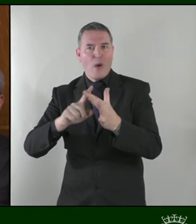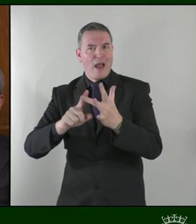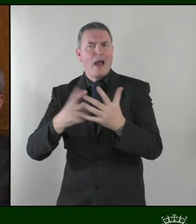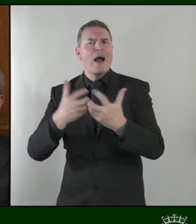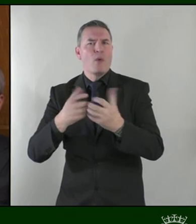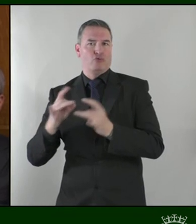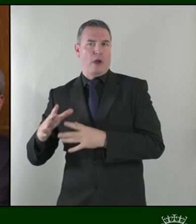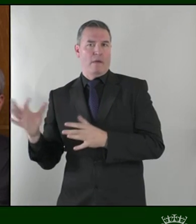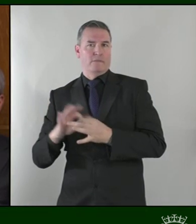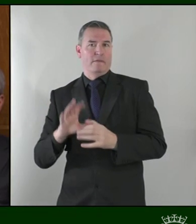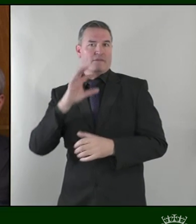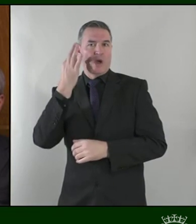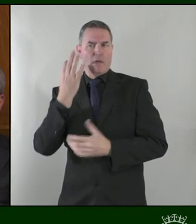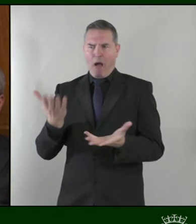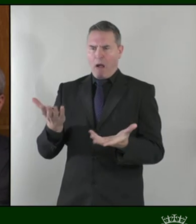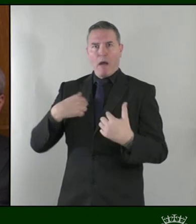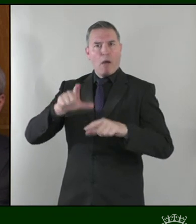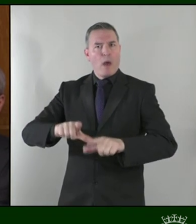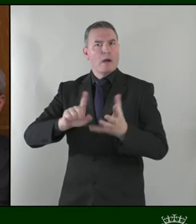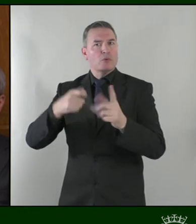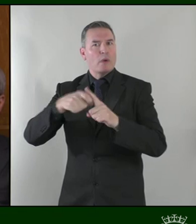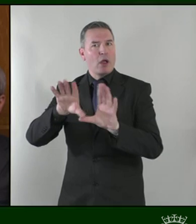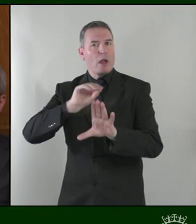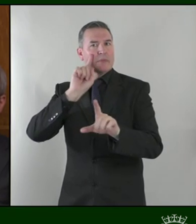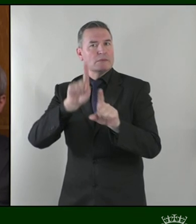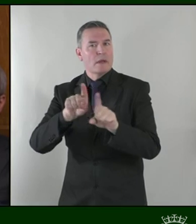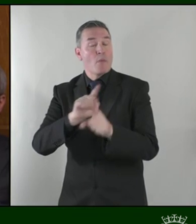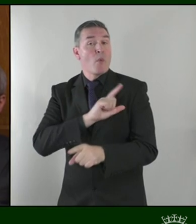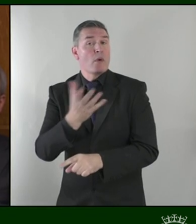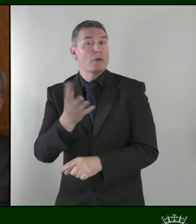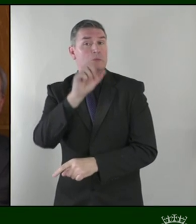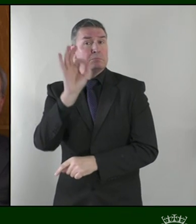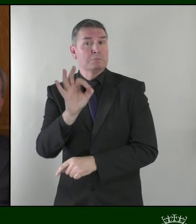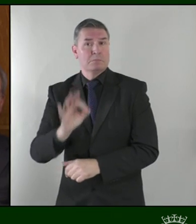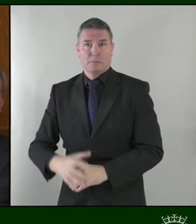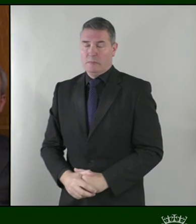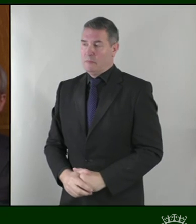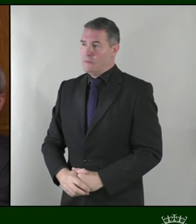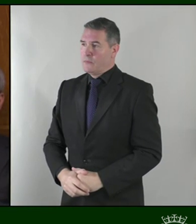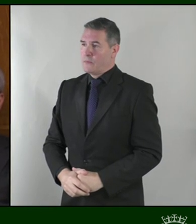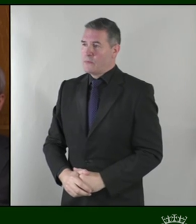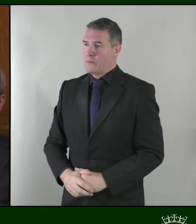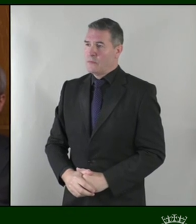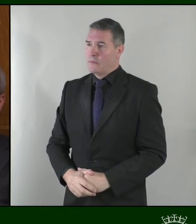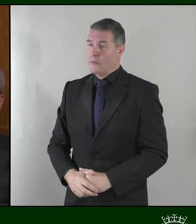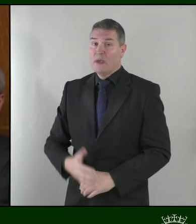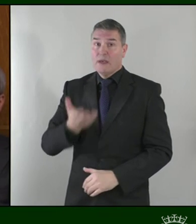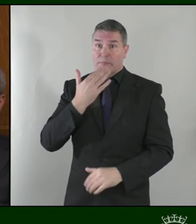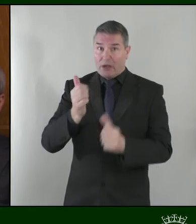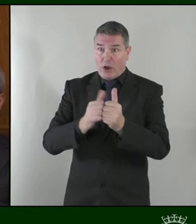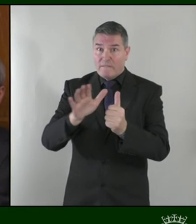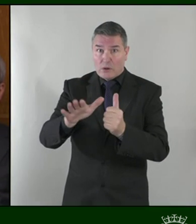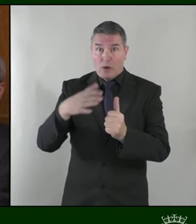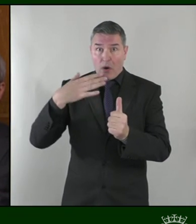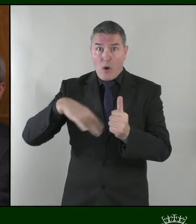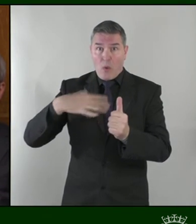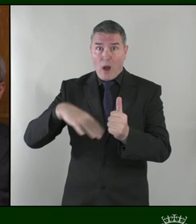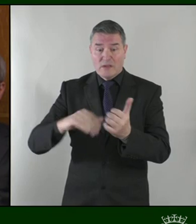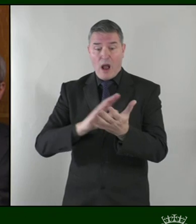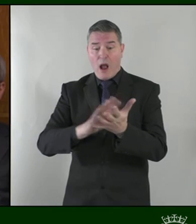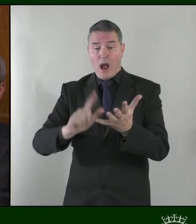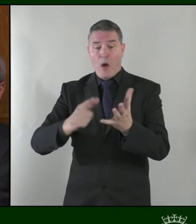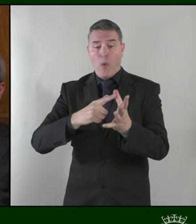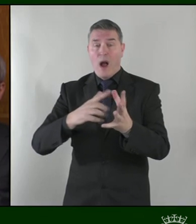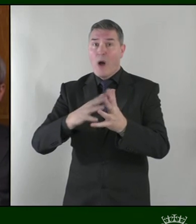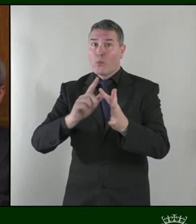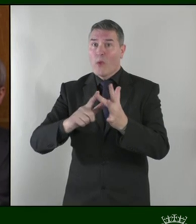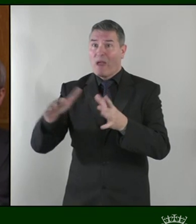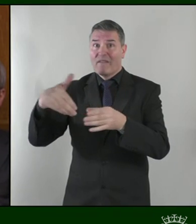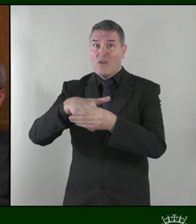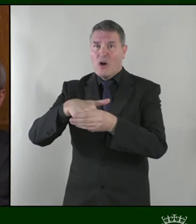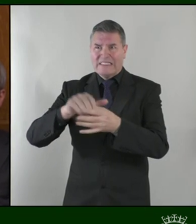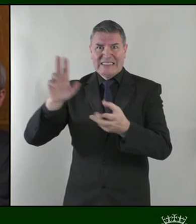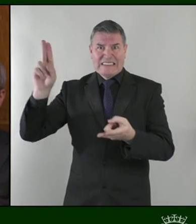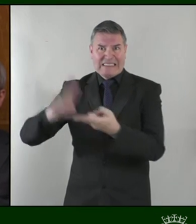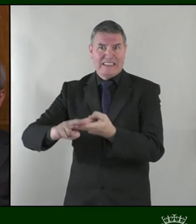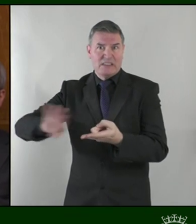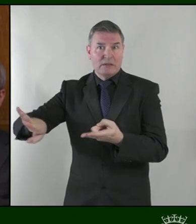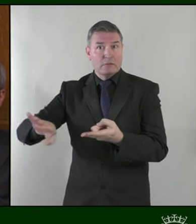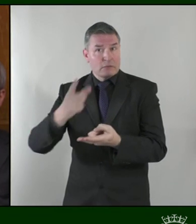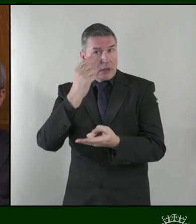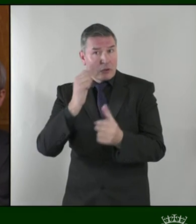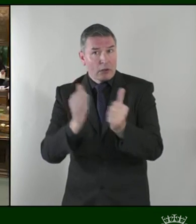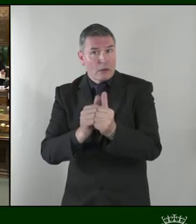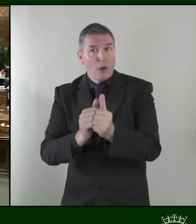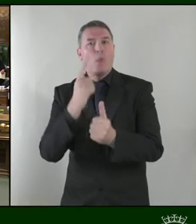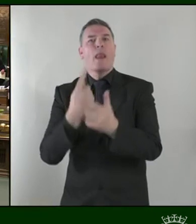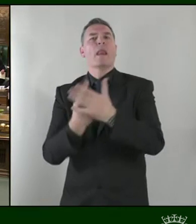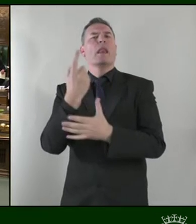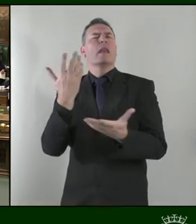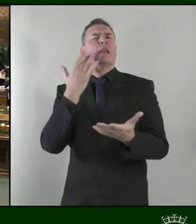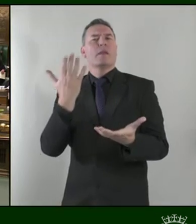If they can do it, we could do it. Will my right honourable Friend confirm that he wants to reduce Huawei’s involvement over time, and can he give a timescale as to when that involvement will hit zero?